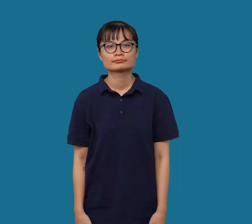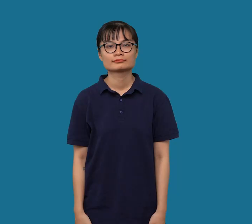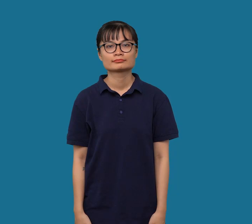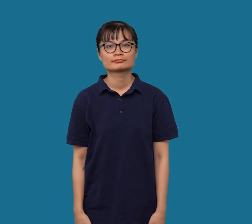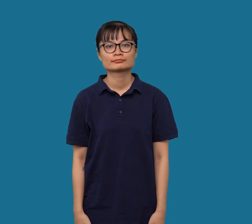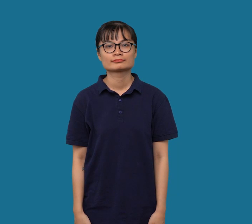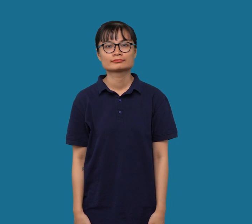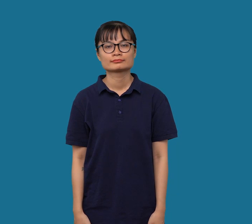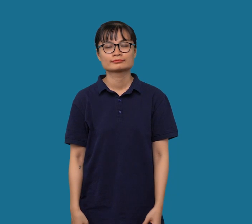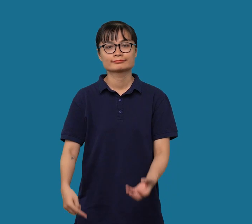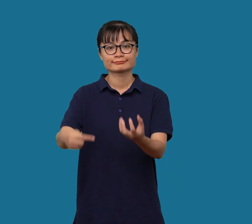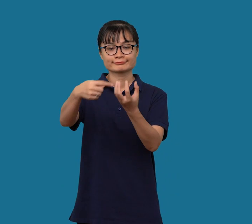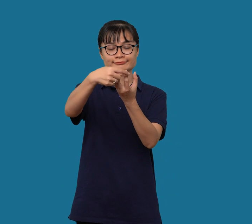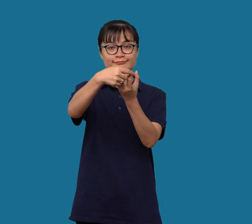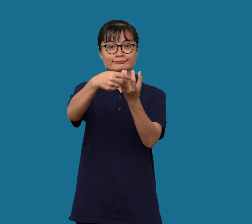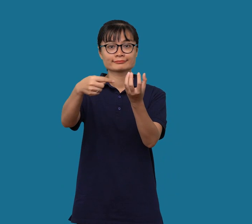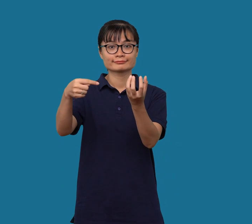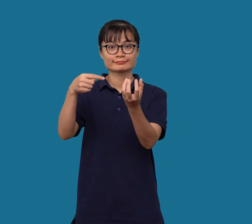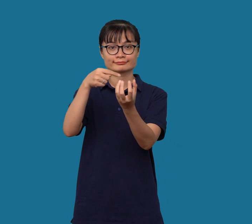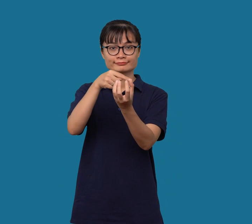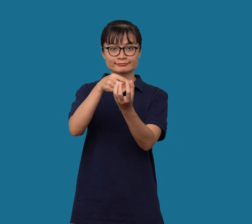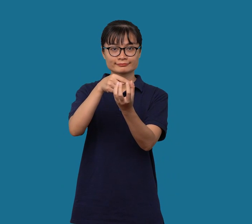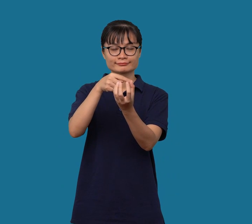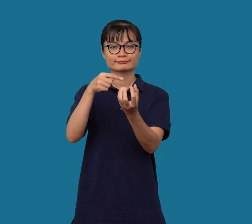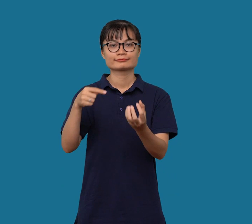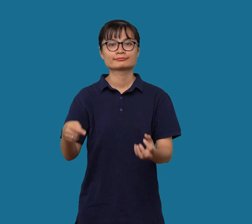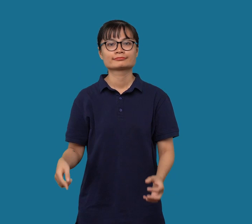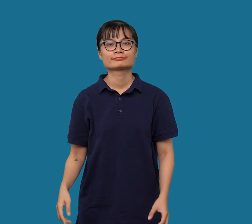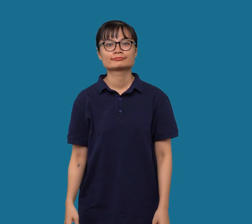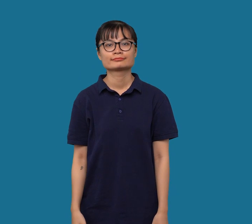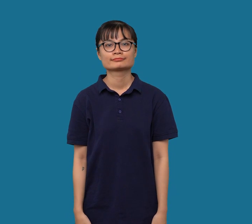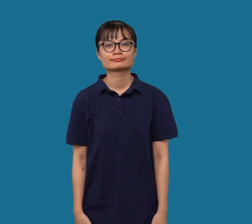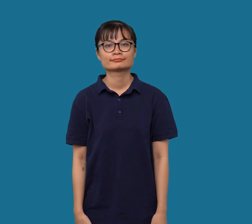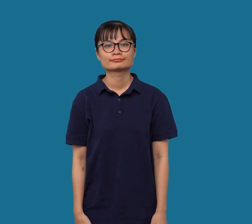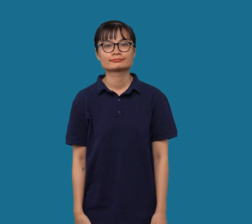xích đạo